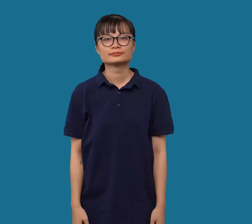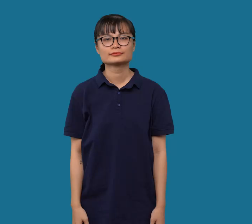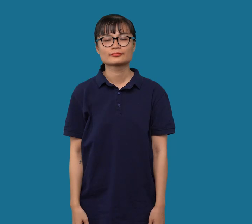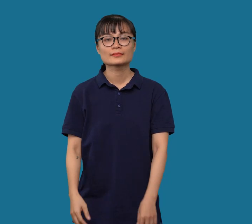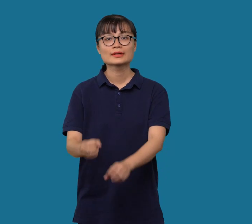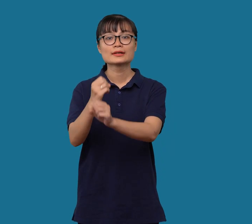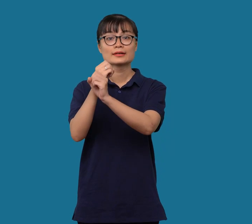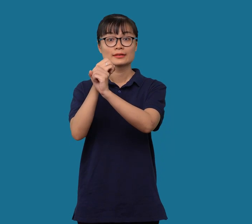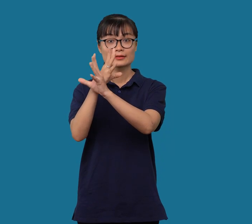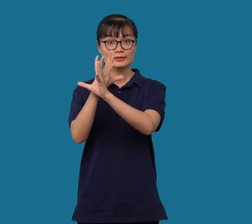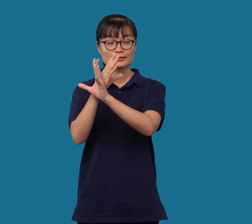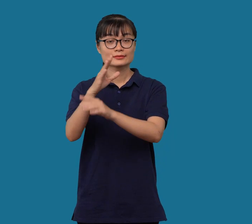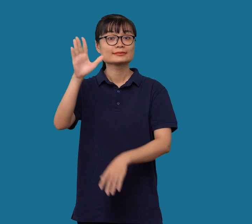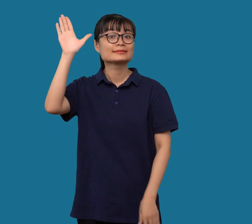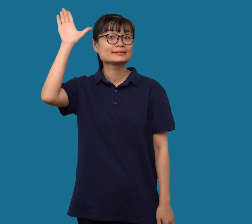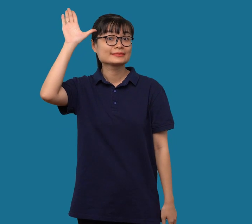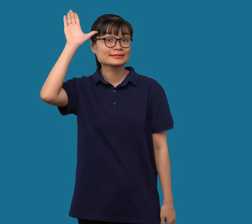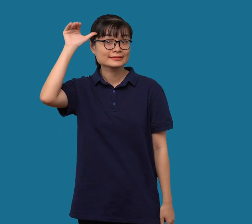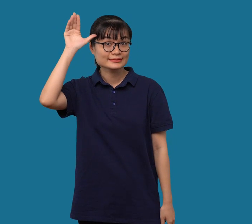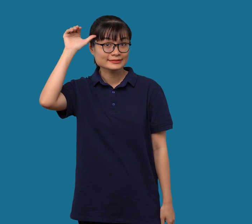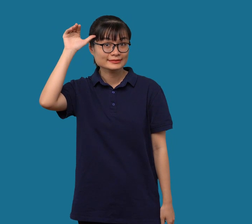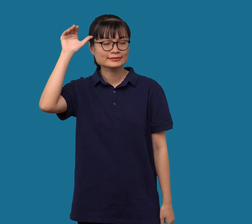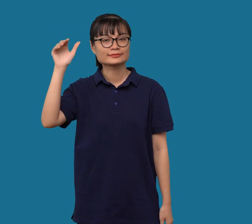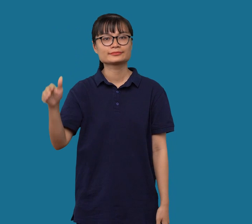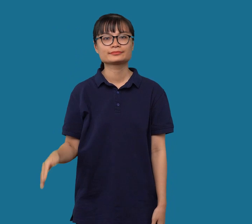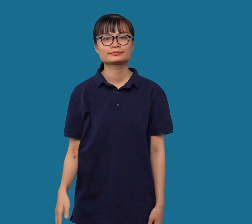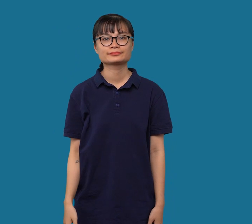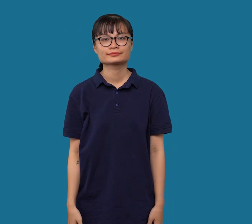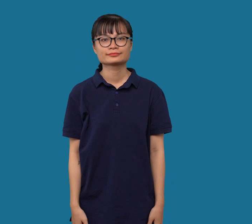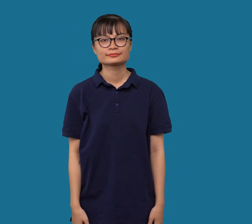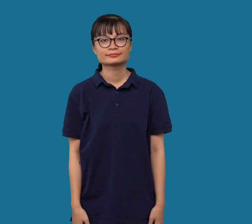đèn xanh